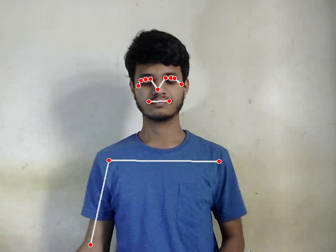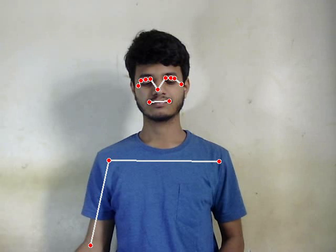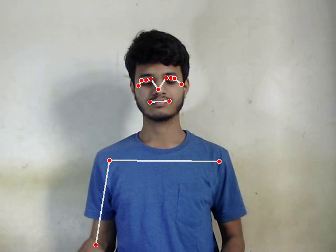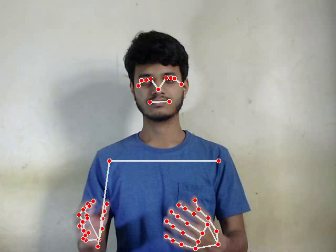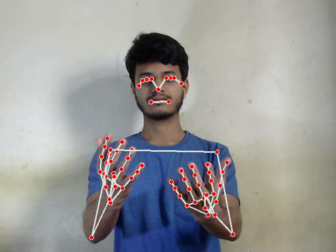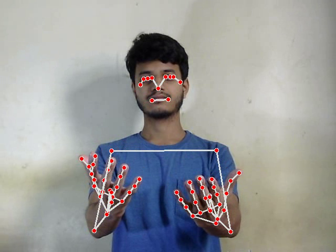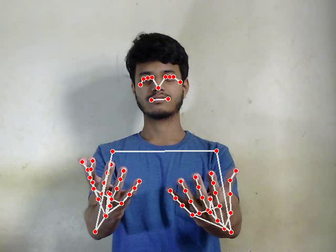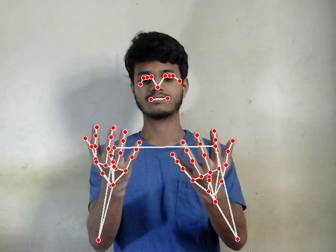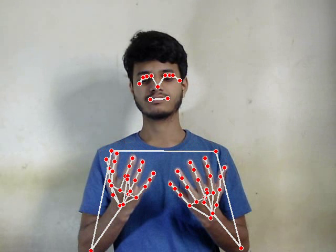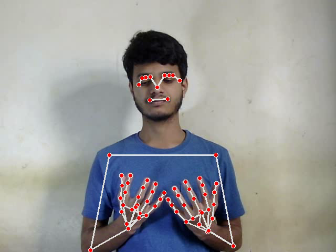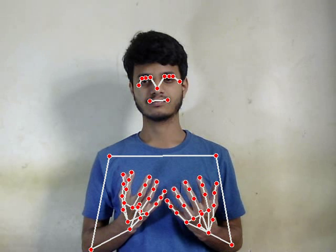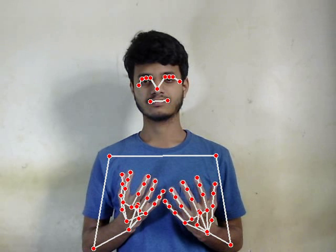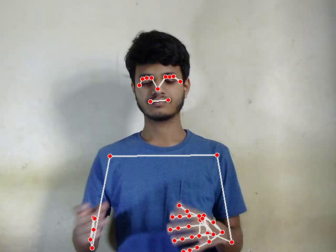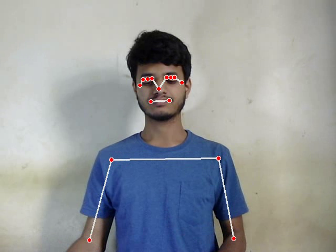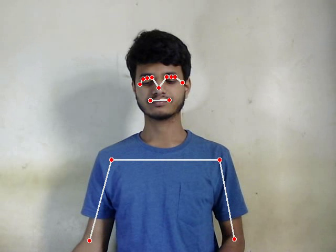want